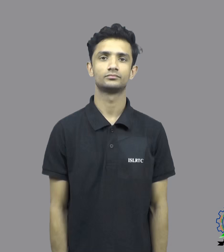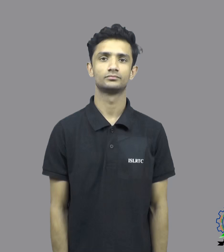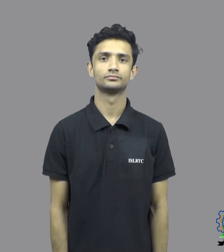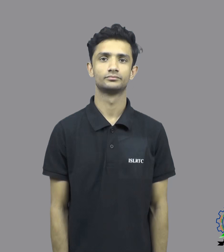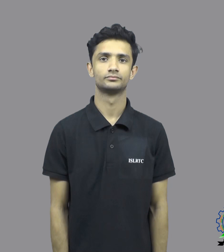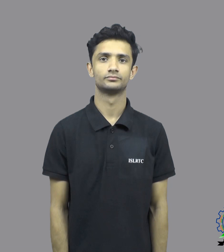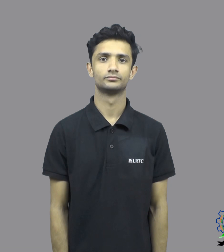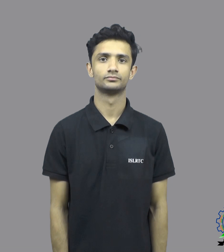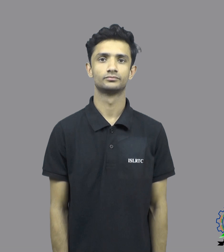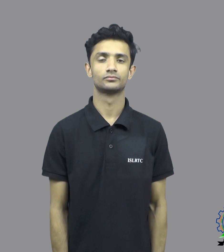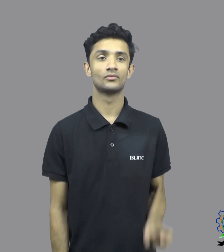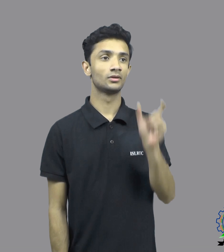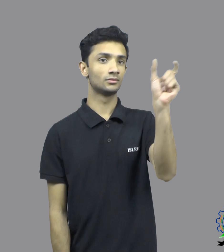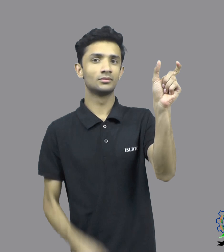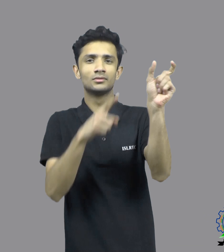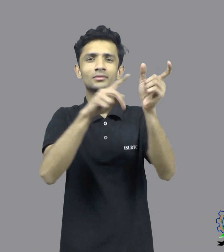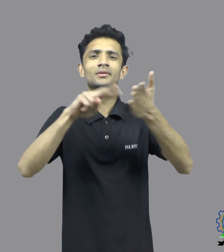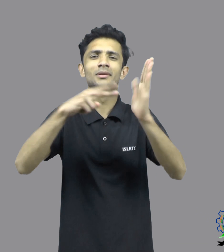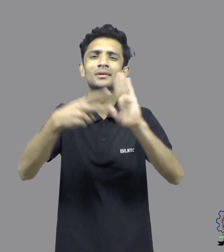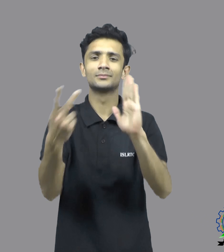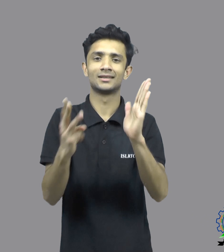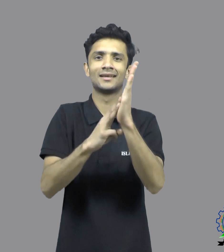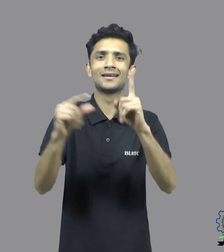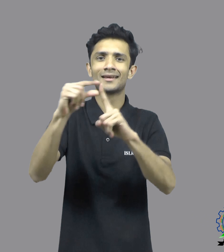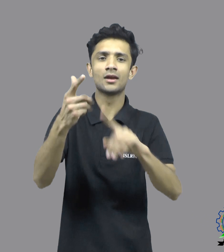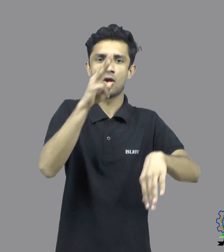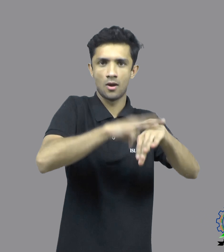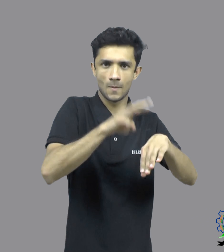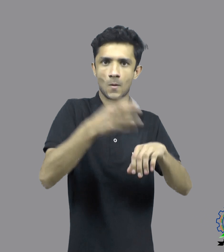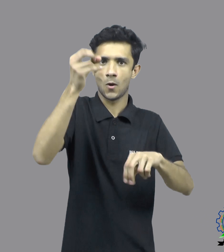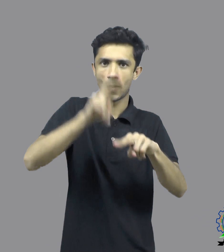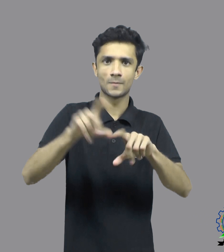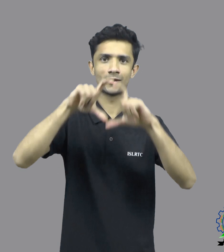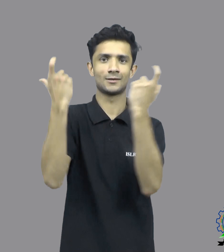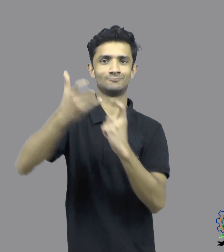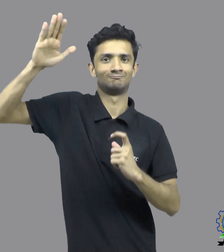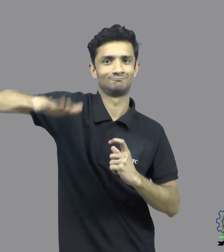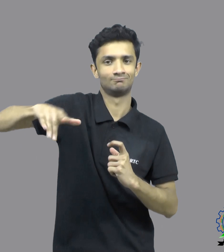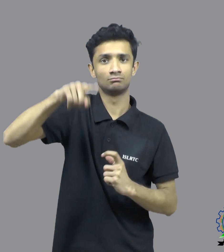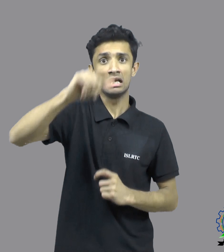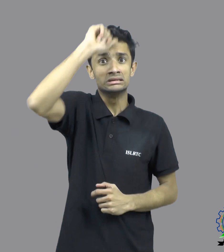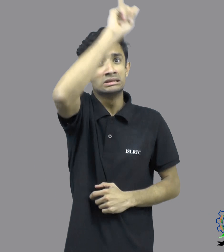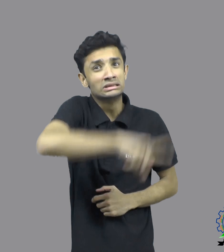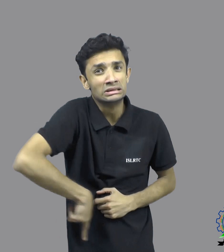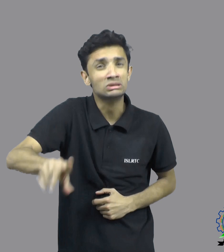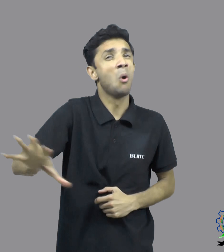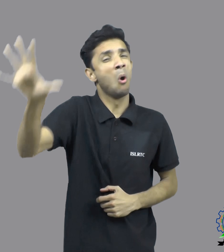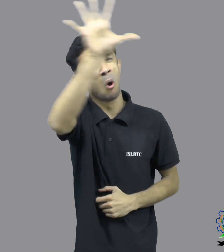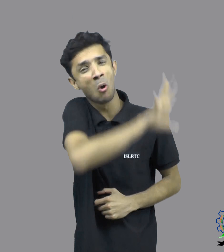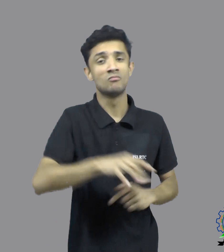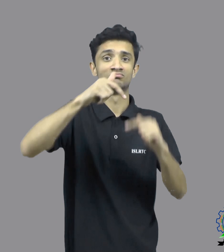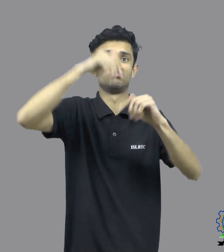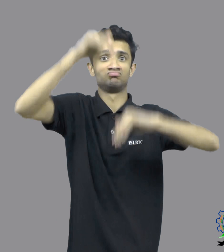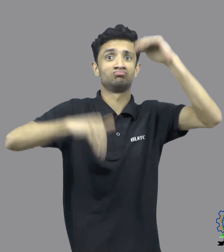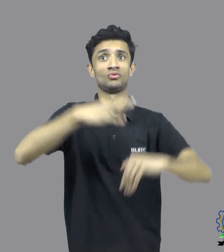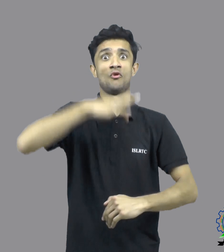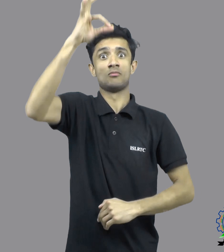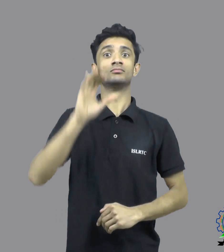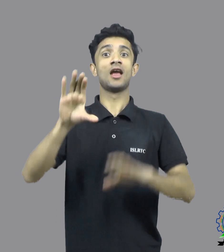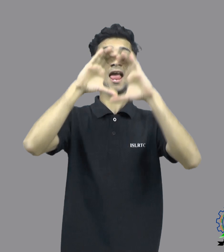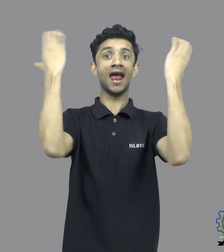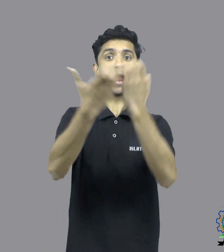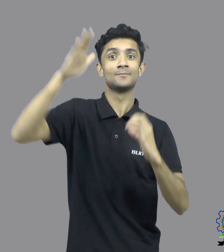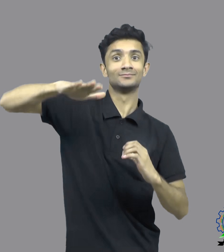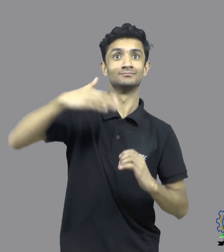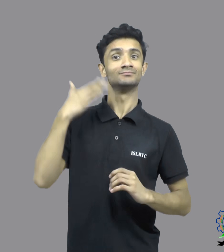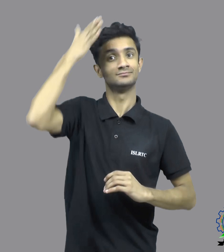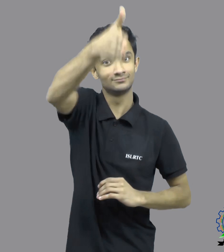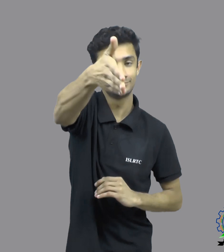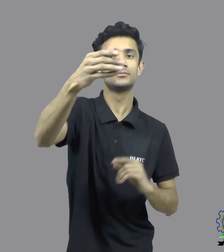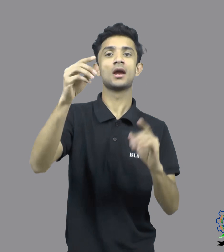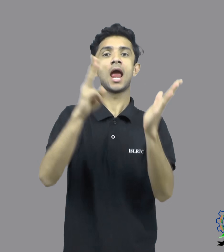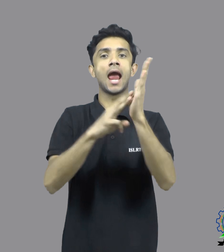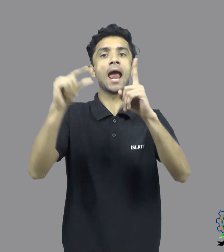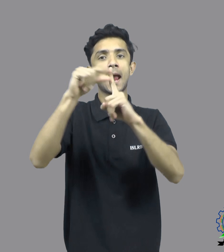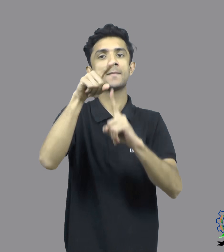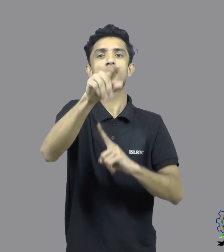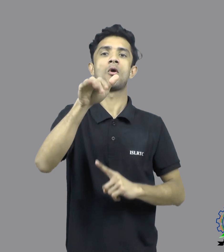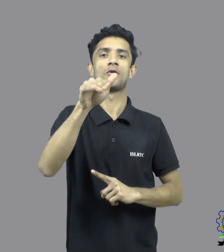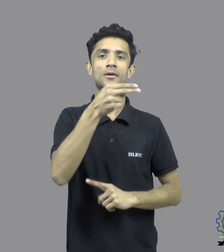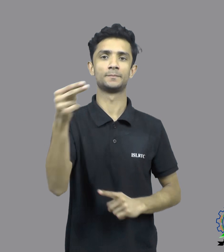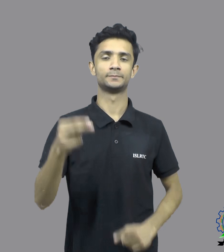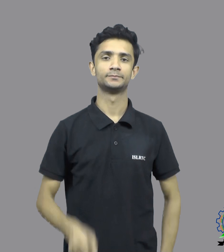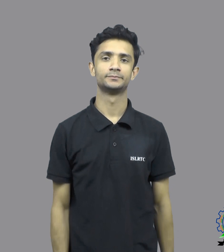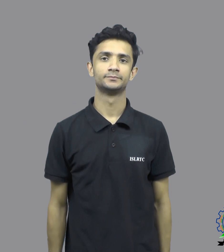Members of Parliament (MP)